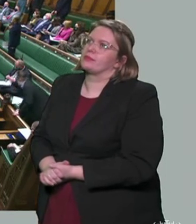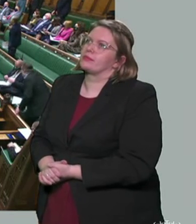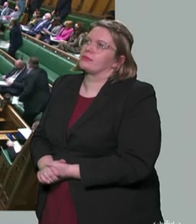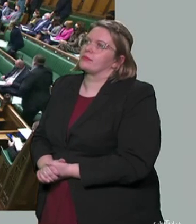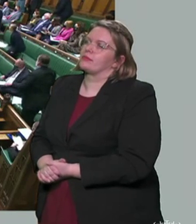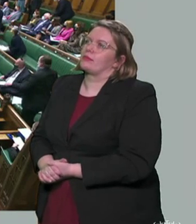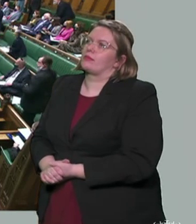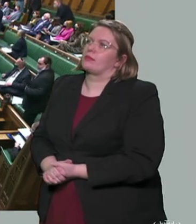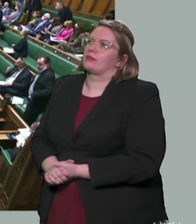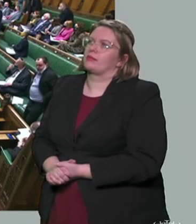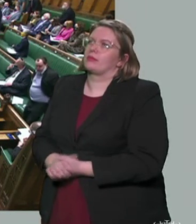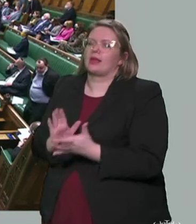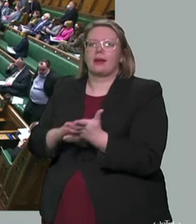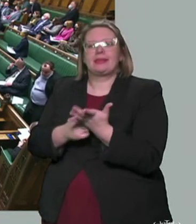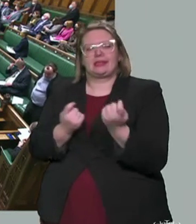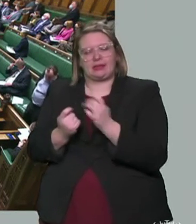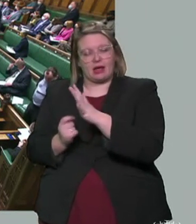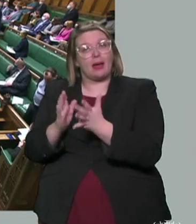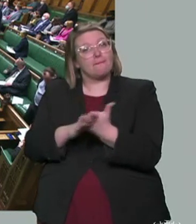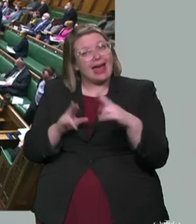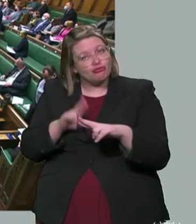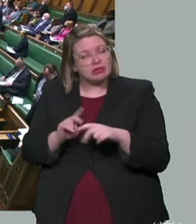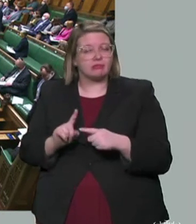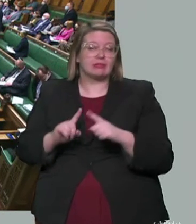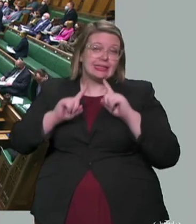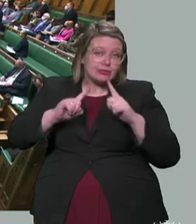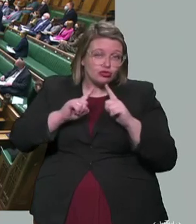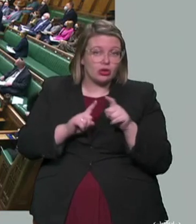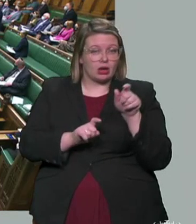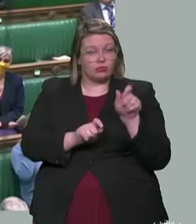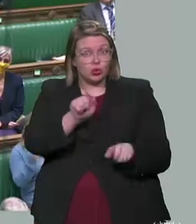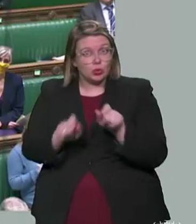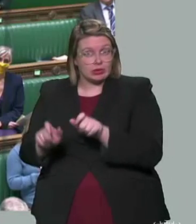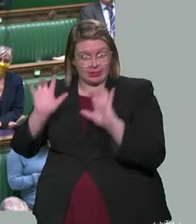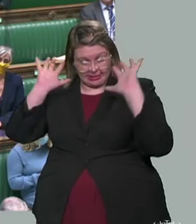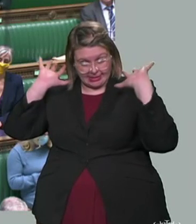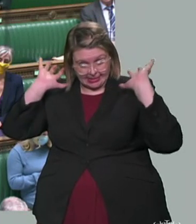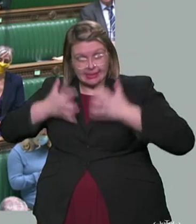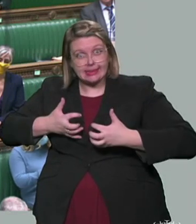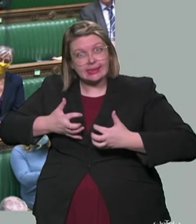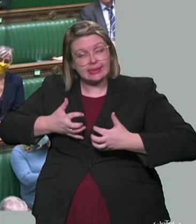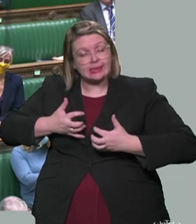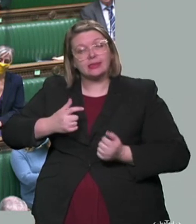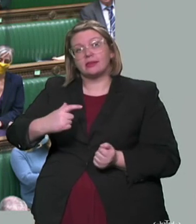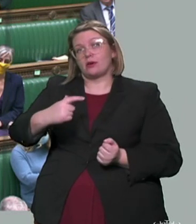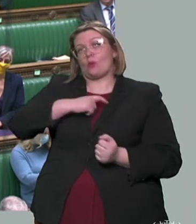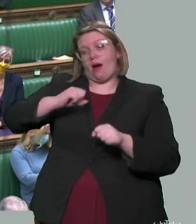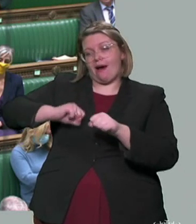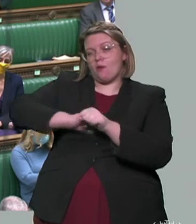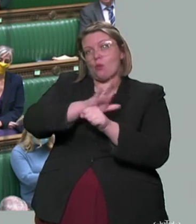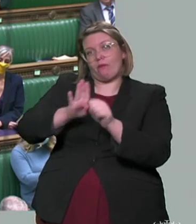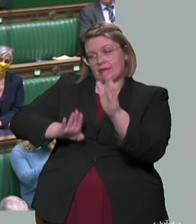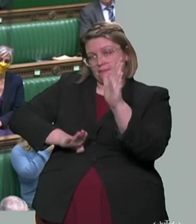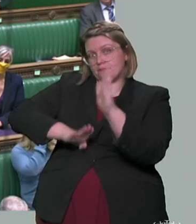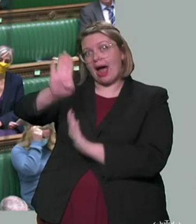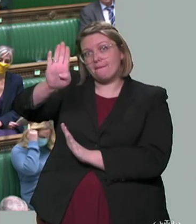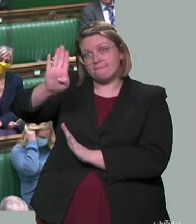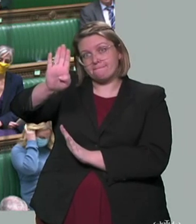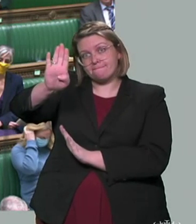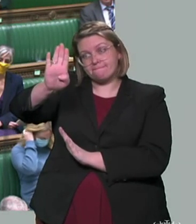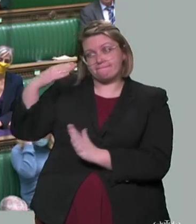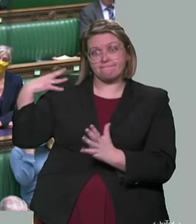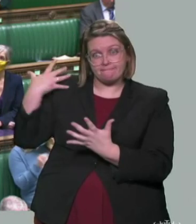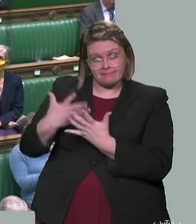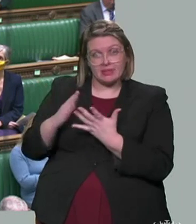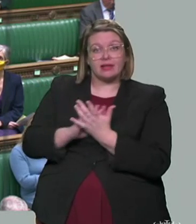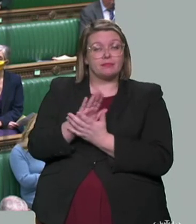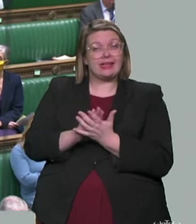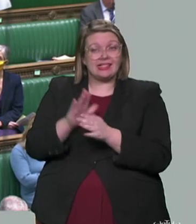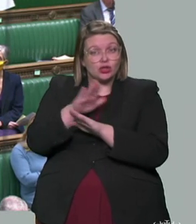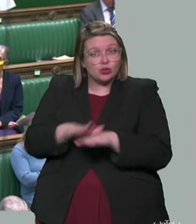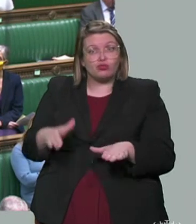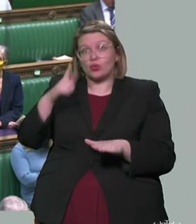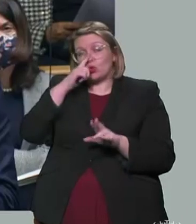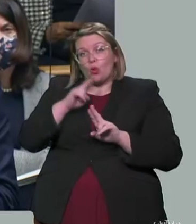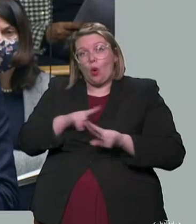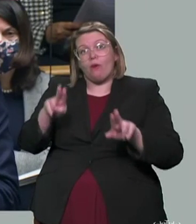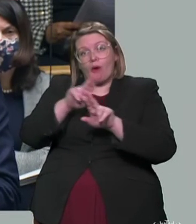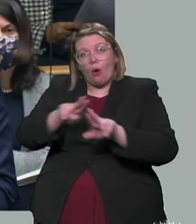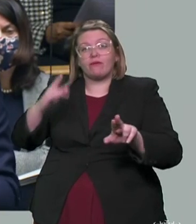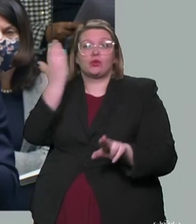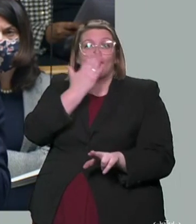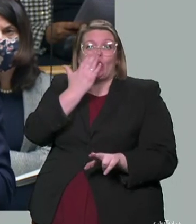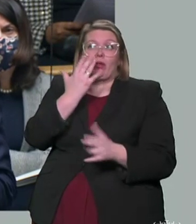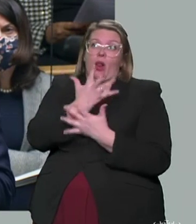Parents, teachers and pupils are incredibly nervous that due to the unprecedented spike in covid numbers children might once again face hundreds of thousands of hours of lost learning.